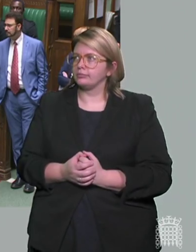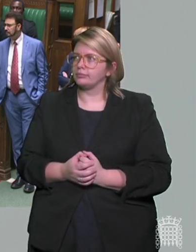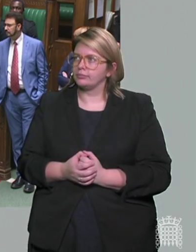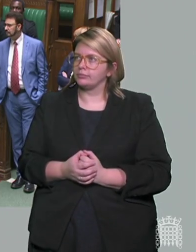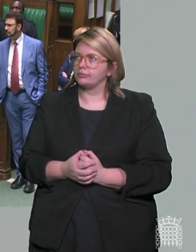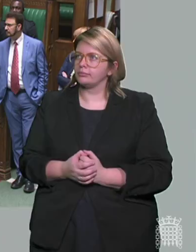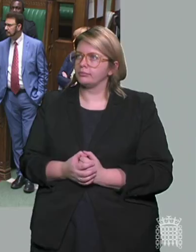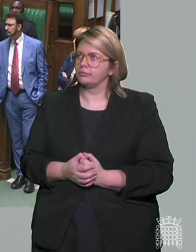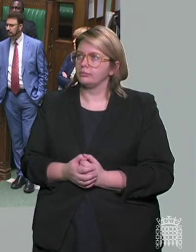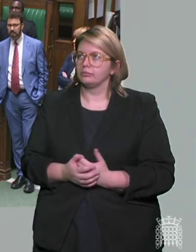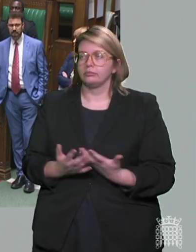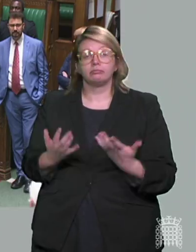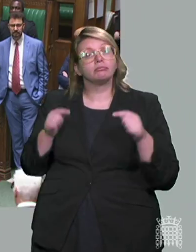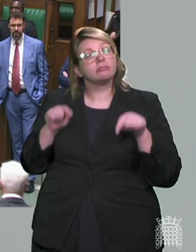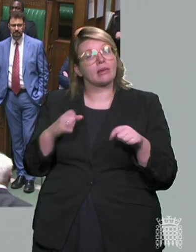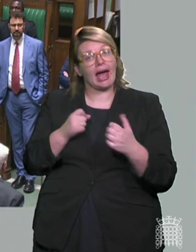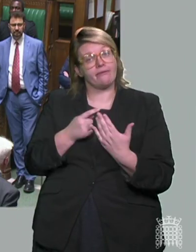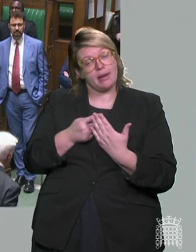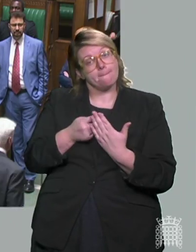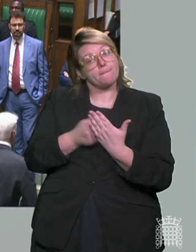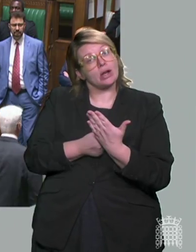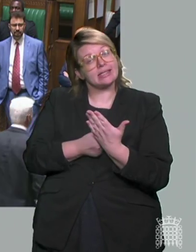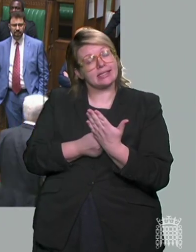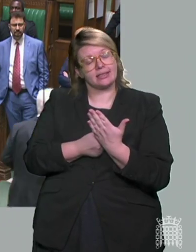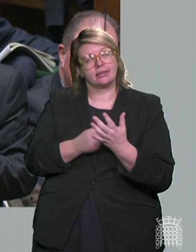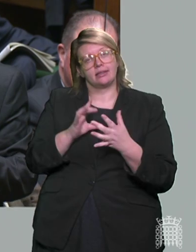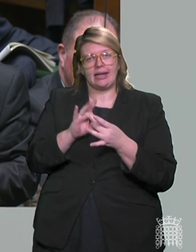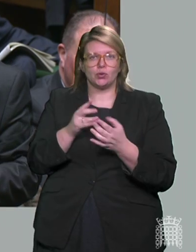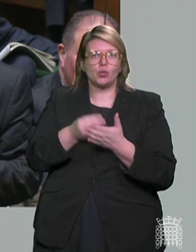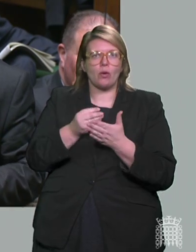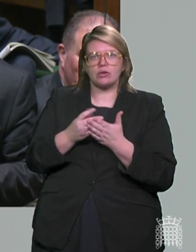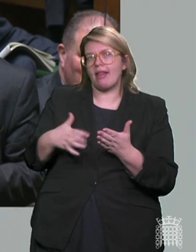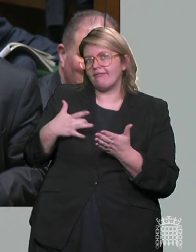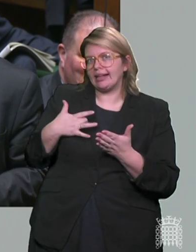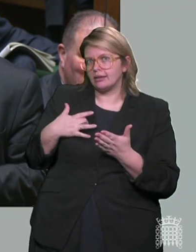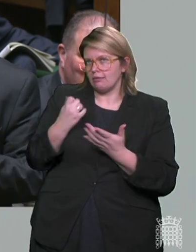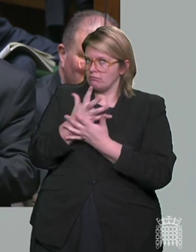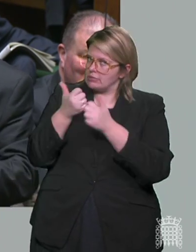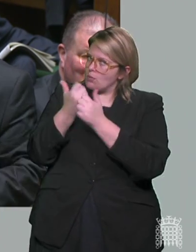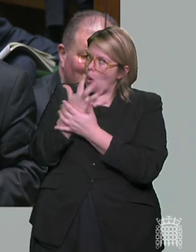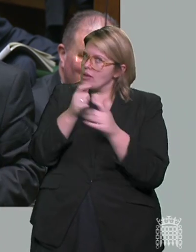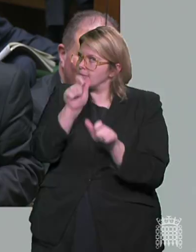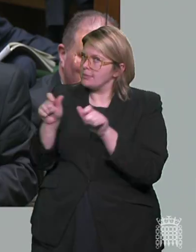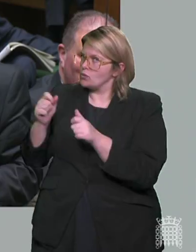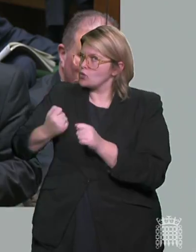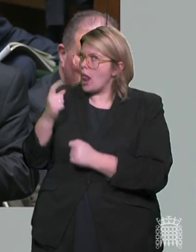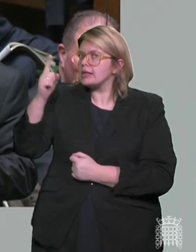In a cost of living crisis, that policy has been a lifeline for hundreds of thousands of people in Scotland.